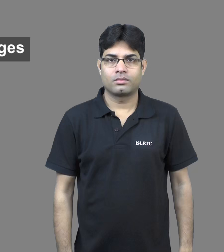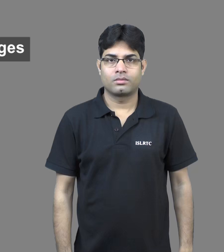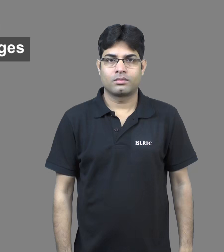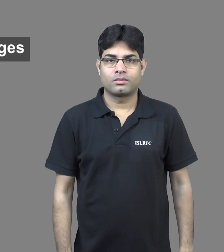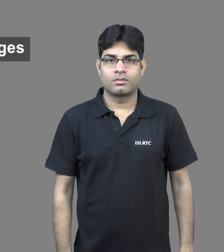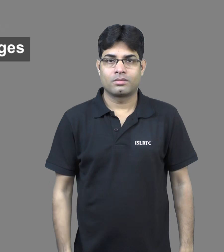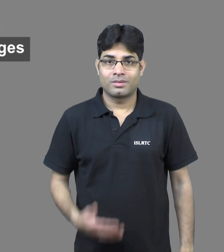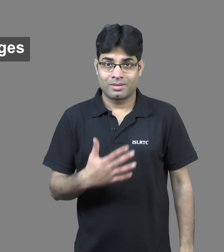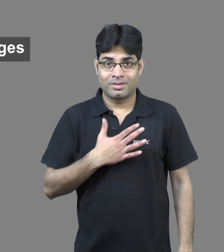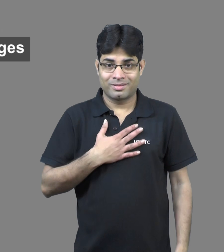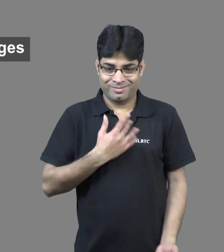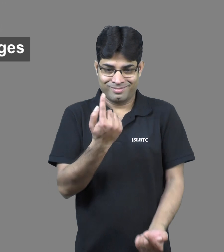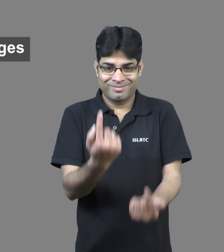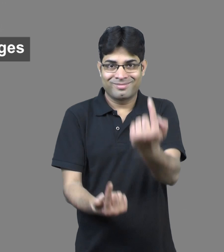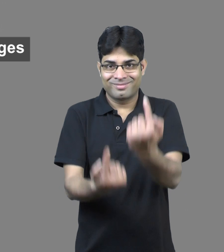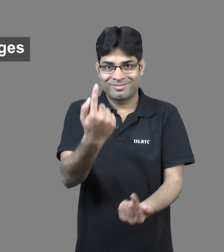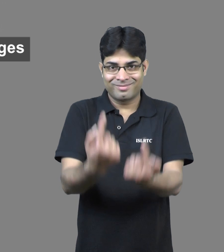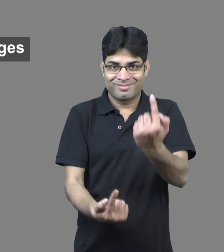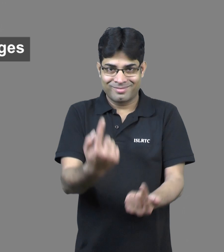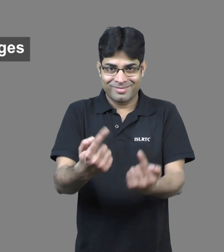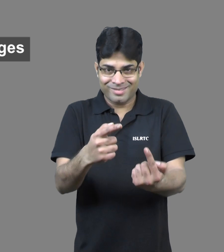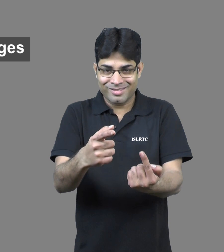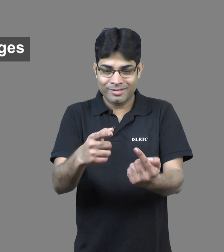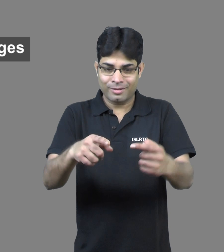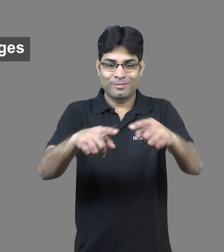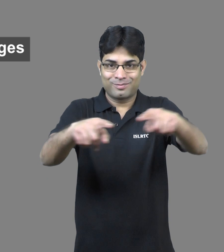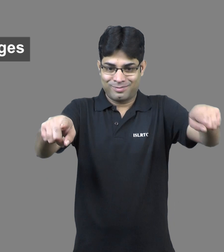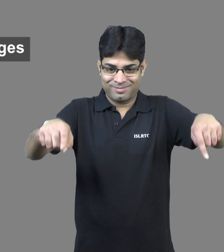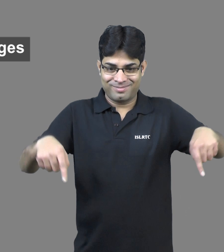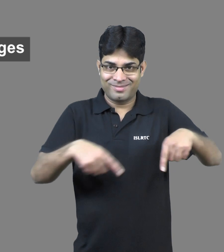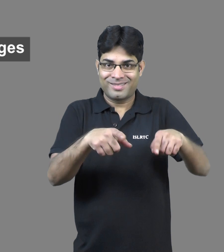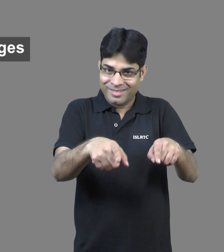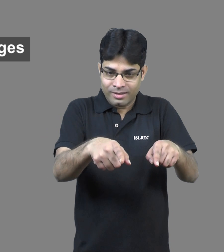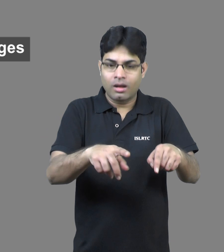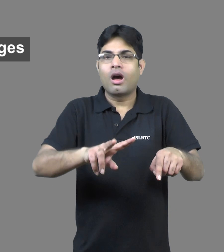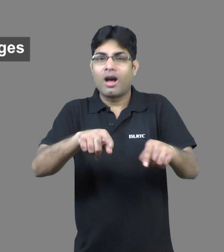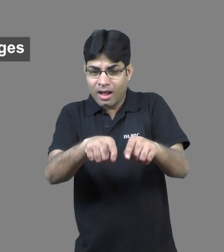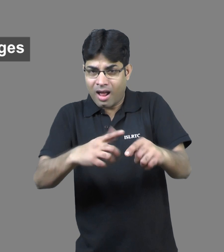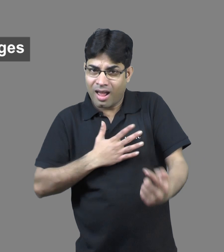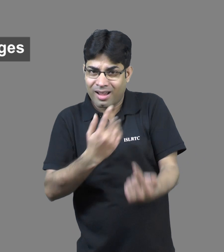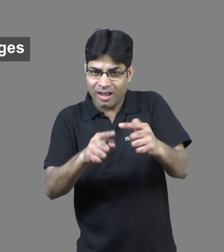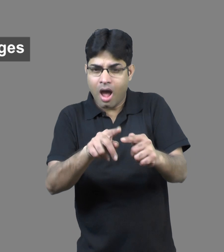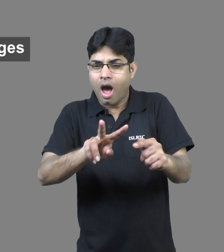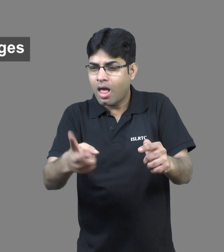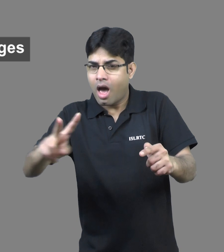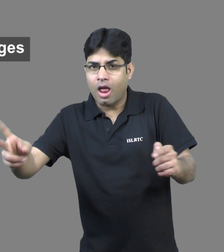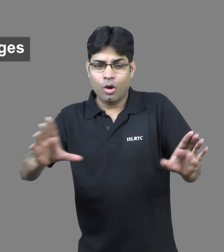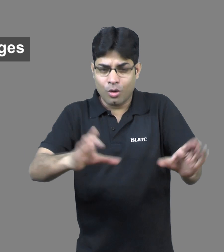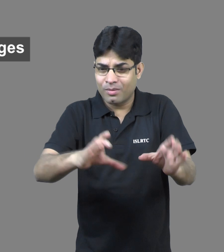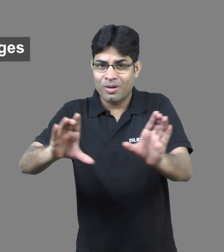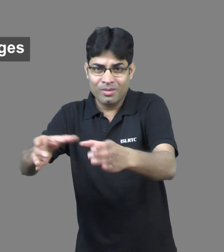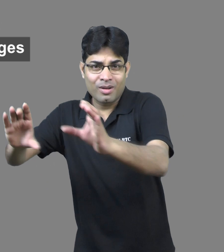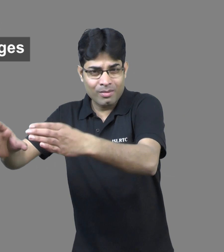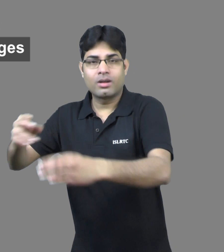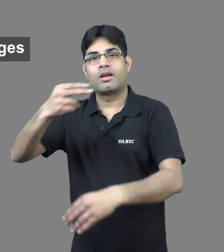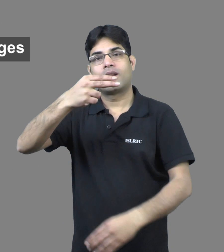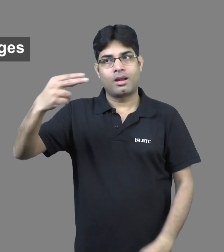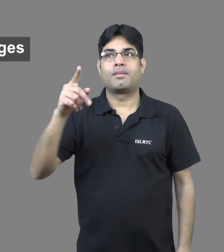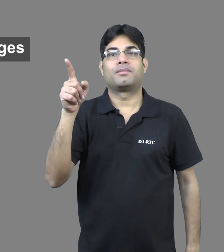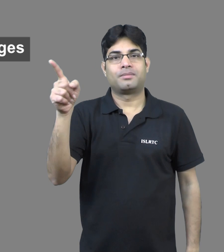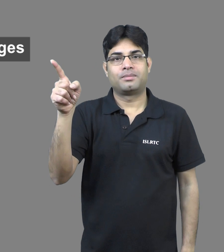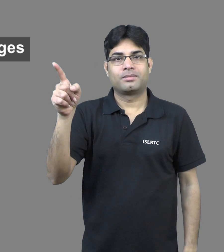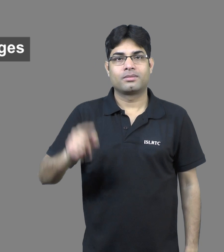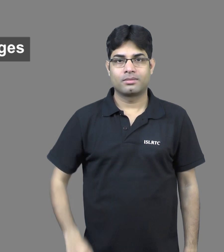Classification of Hedges